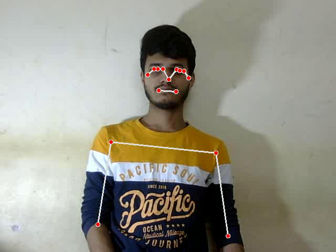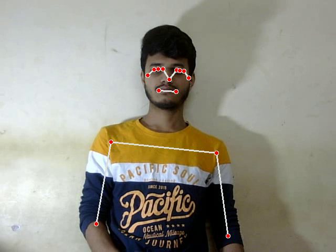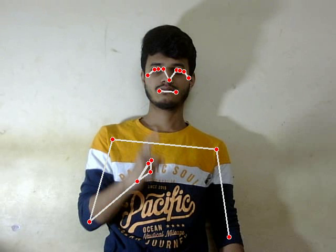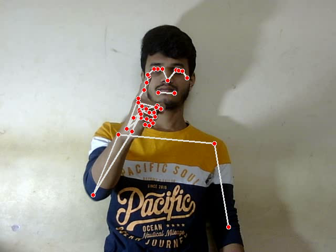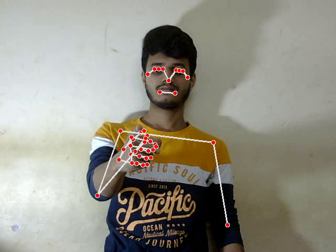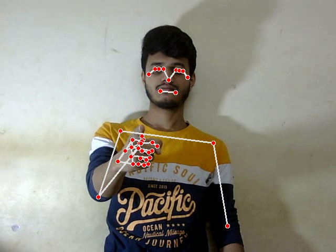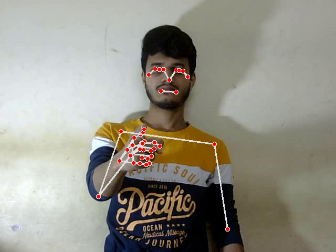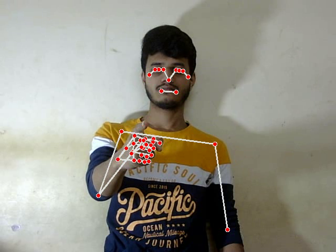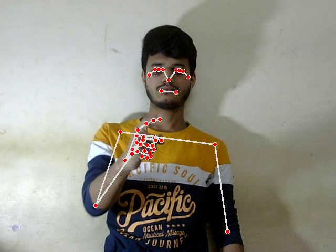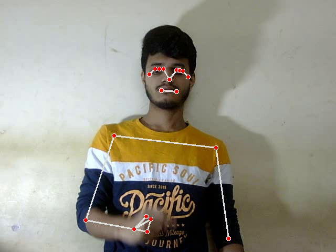you